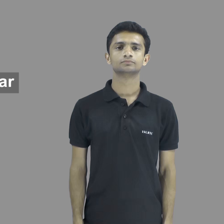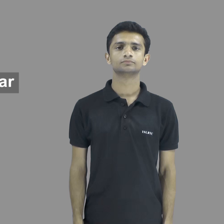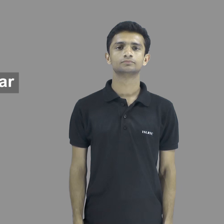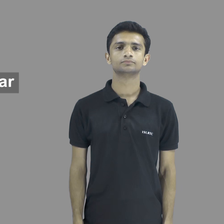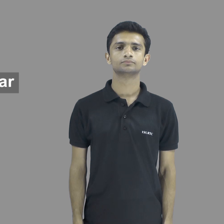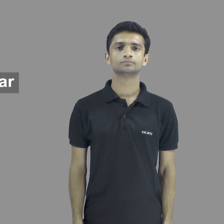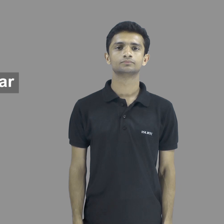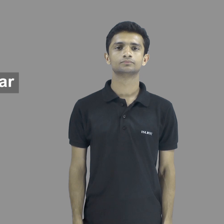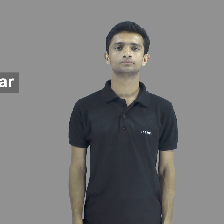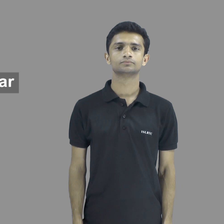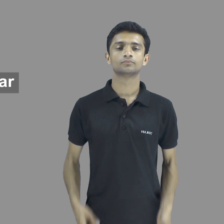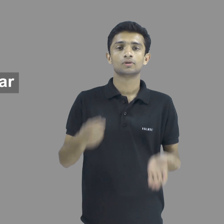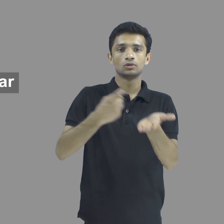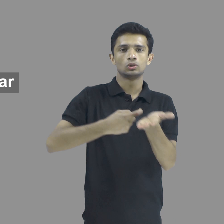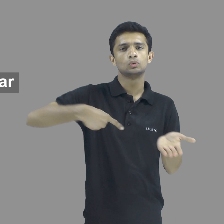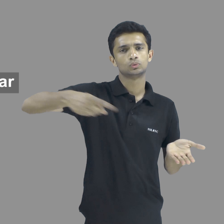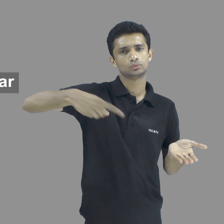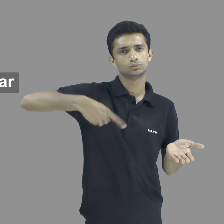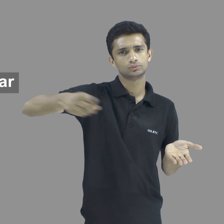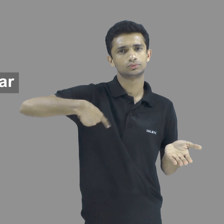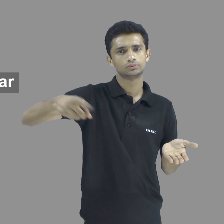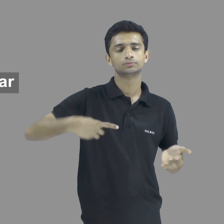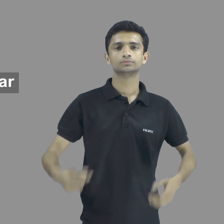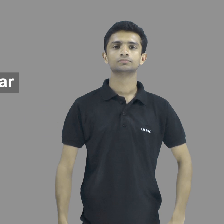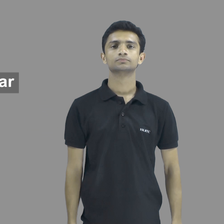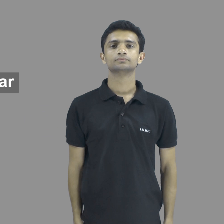Regular